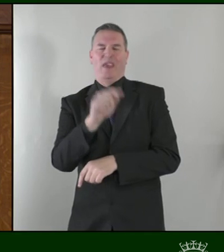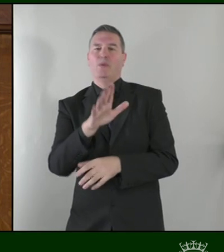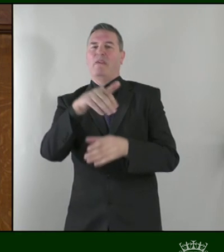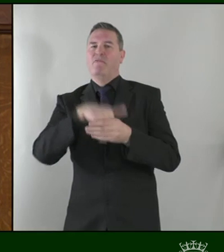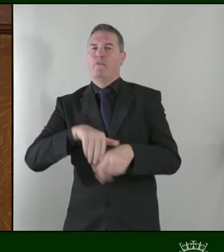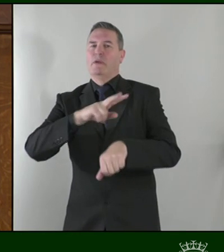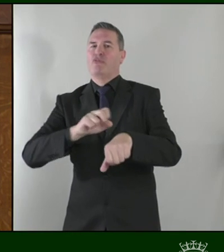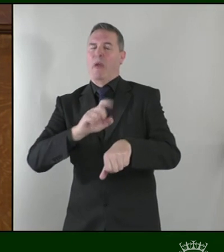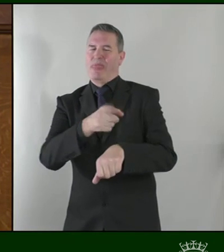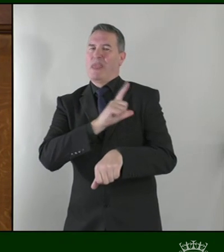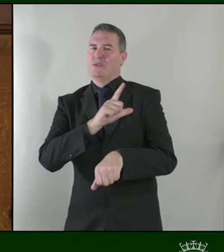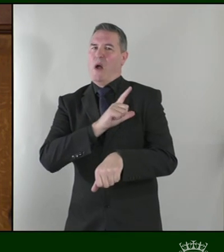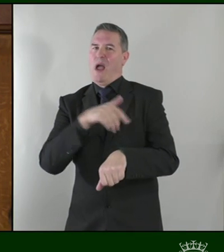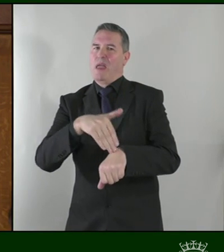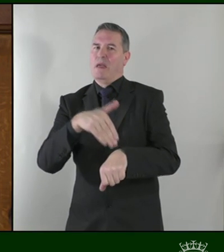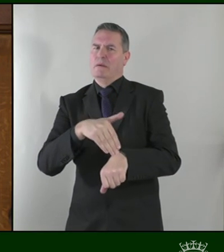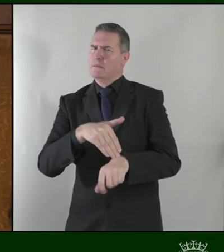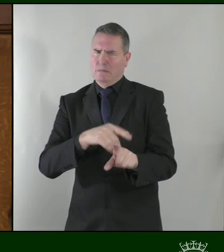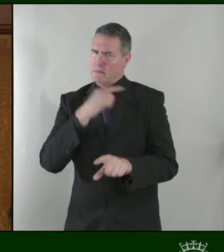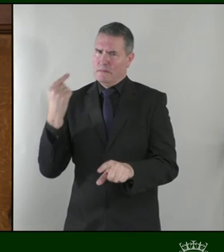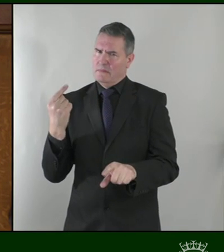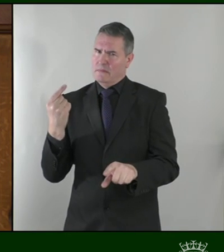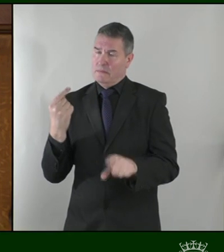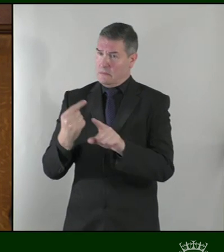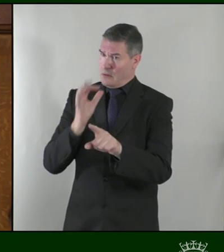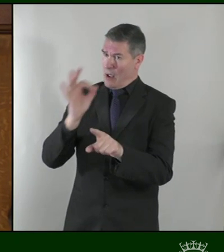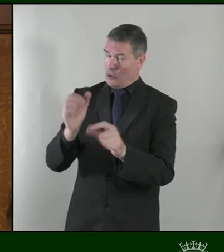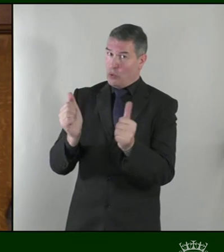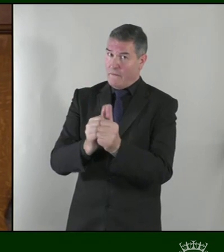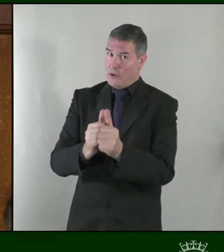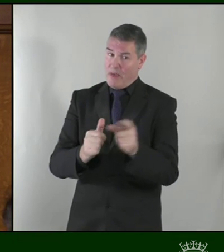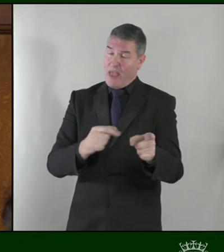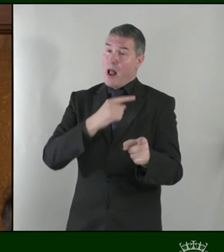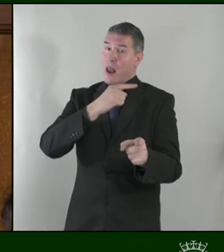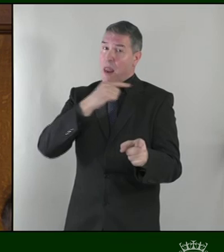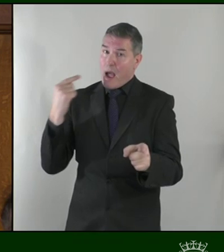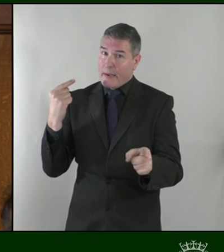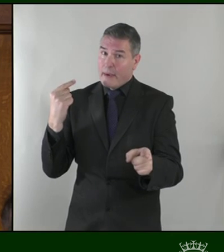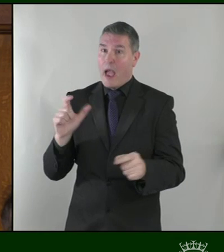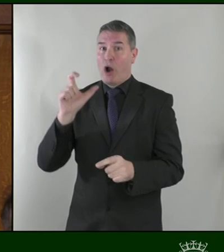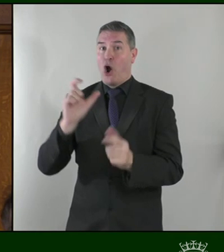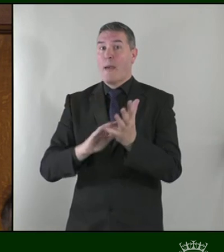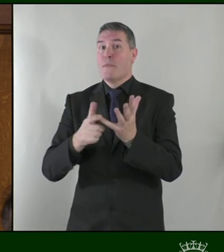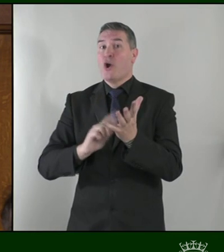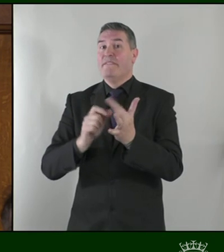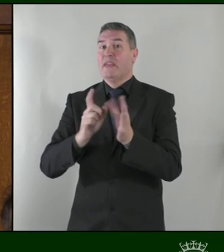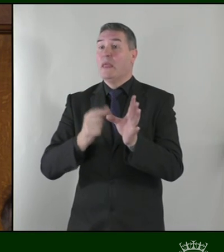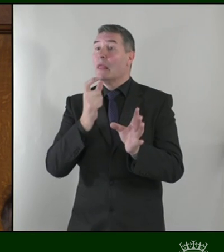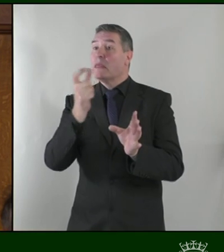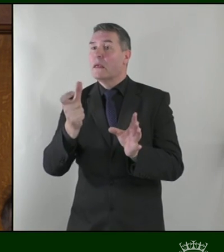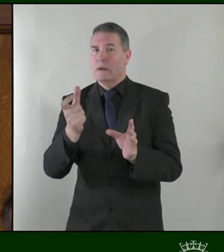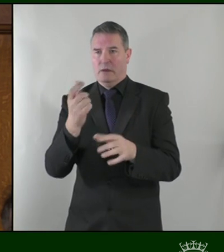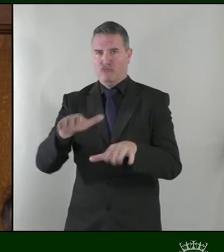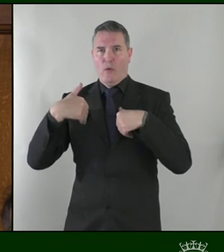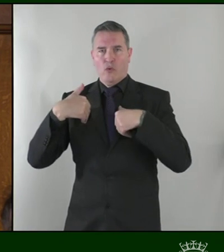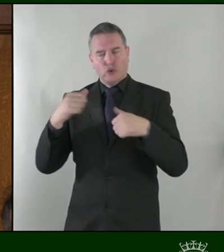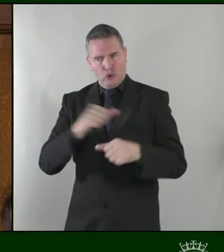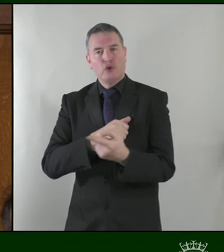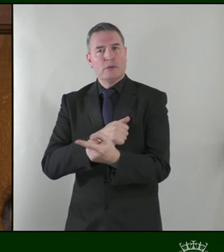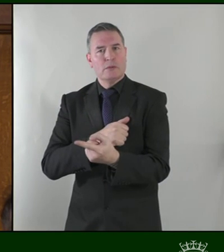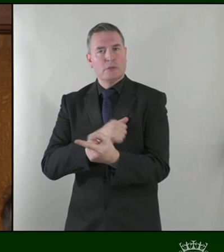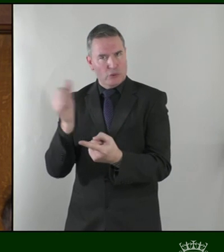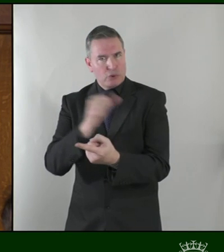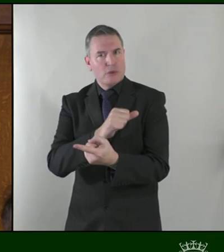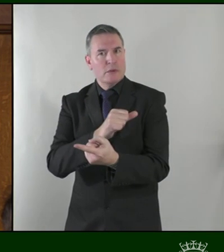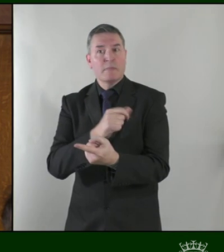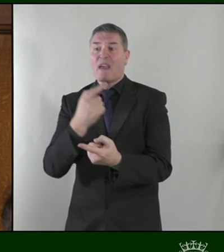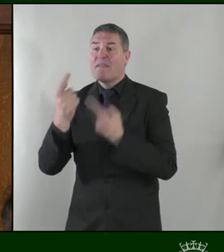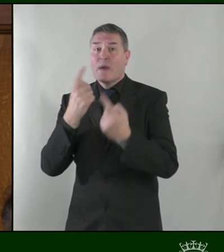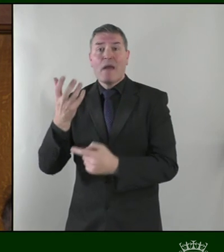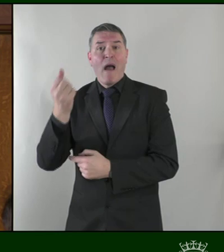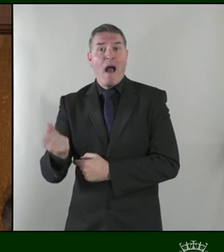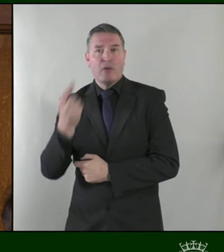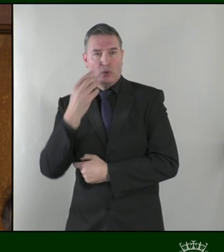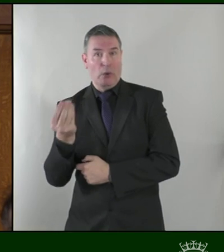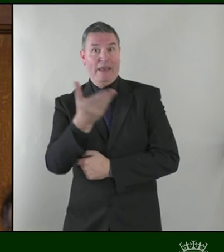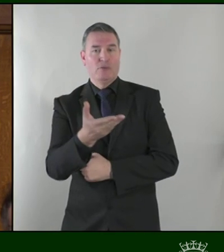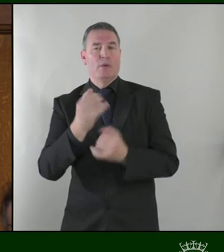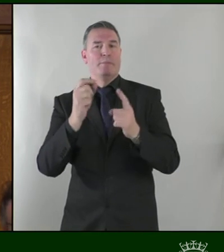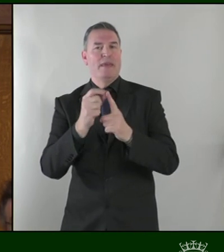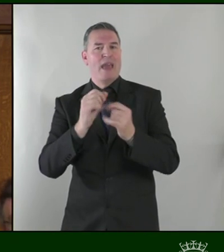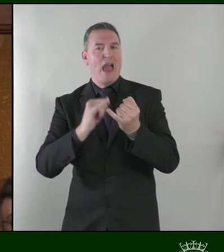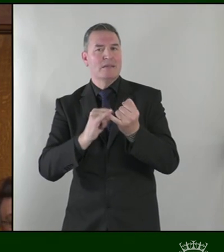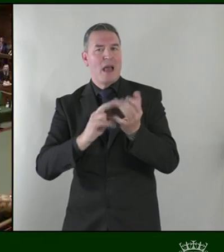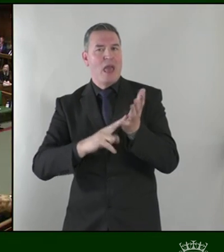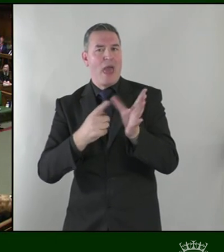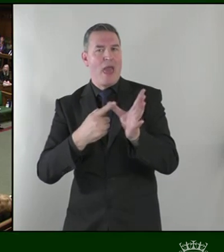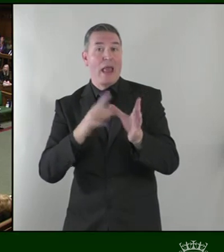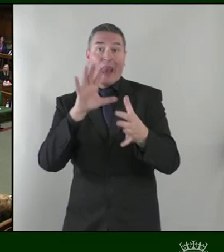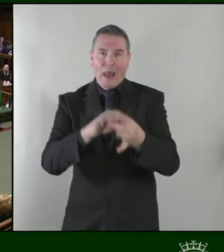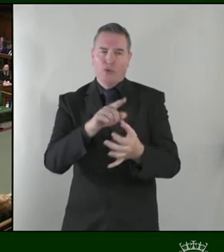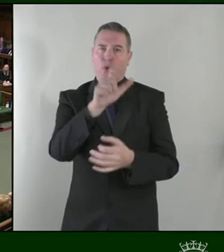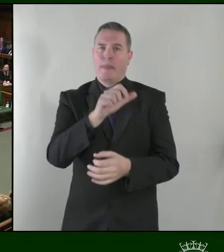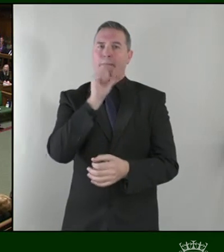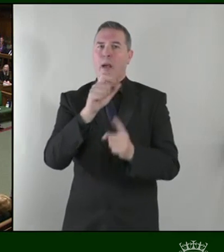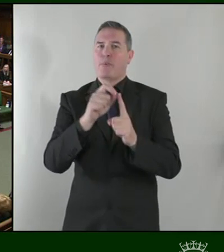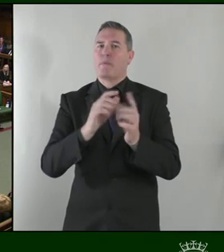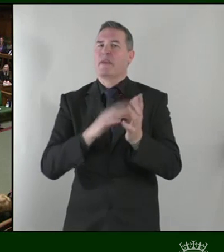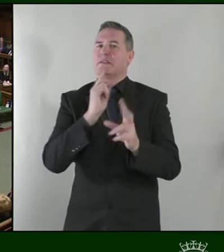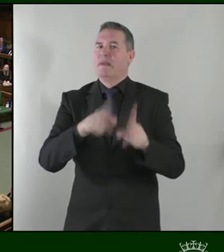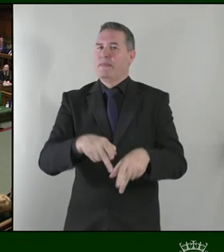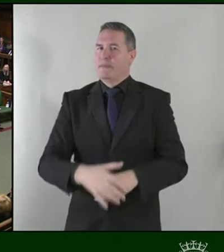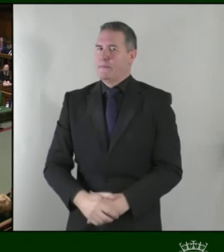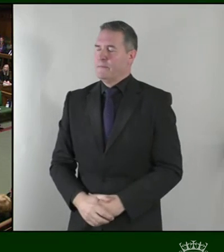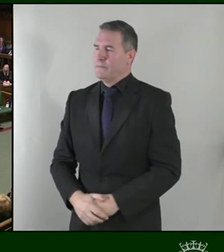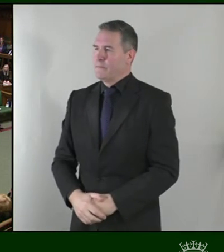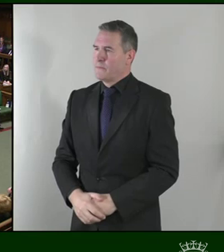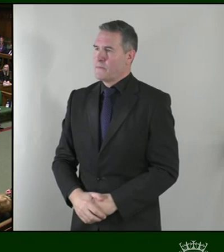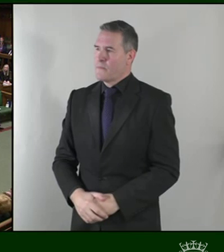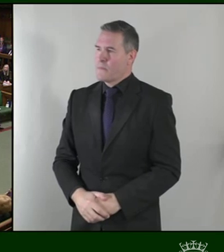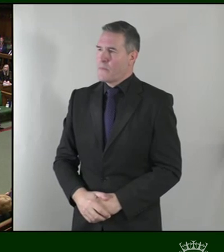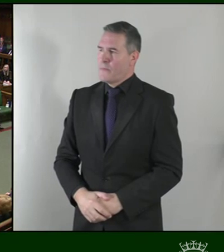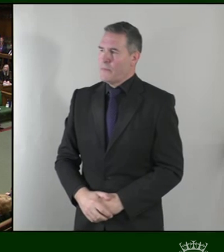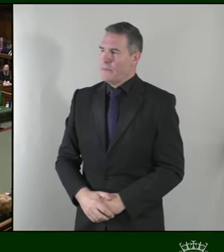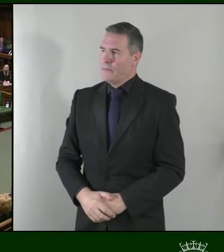That was a lie. Does the Prime Minister agree that Conor Murphy should retract that lie, publicly apologise, and give any information that he has about Paul’s murder to the Police Service of Northern Ireland?